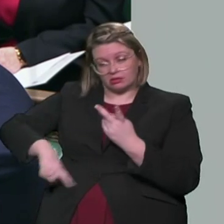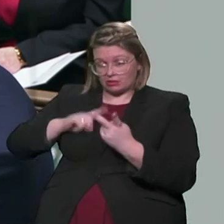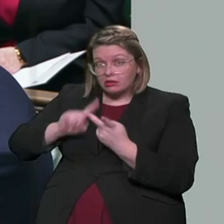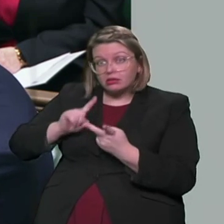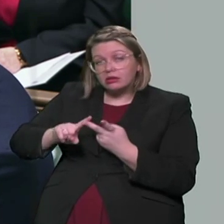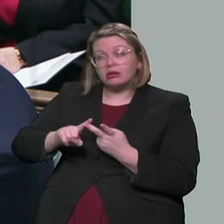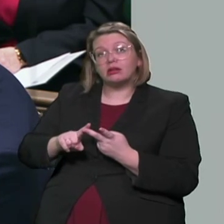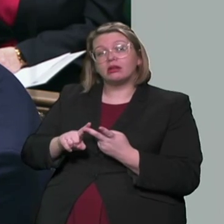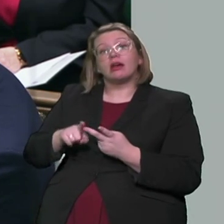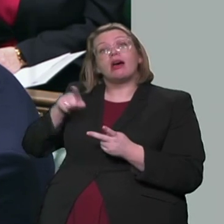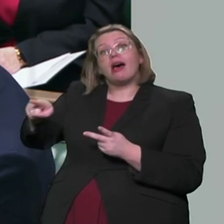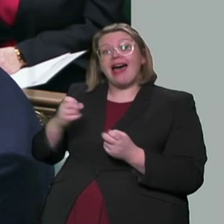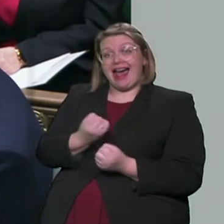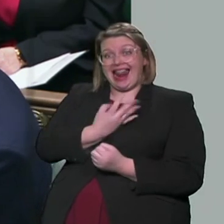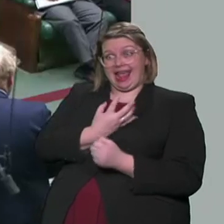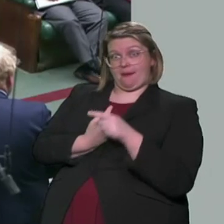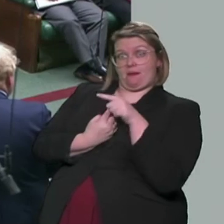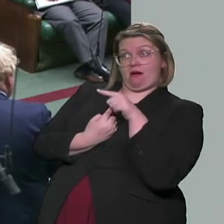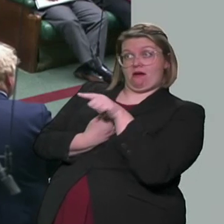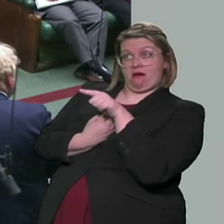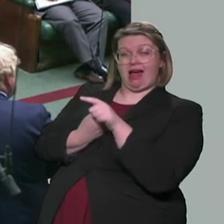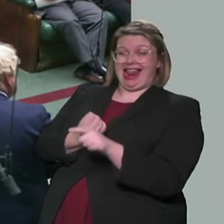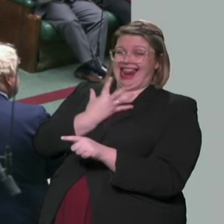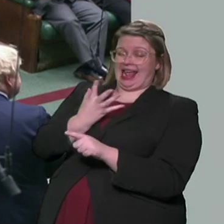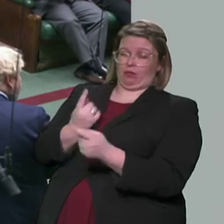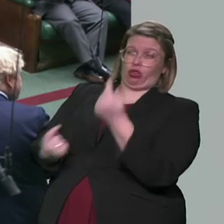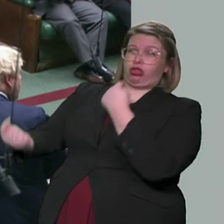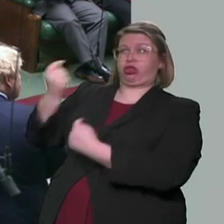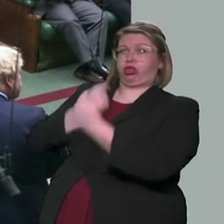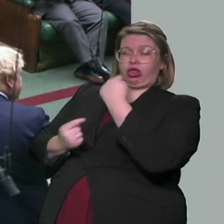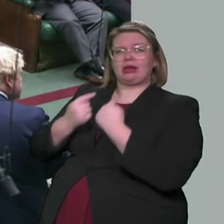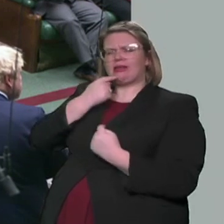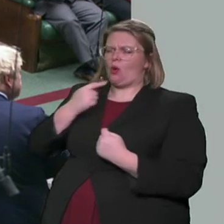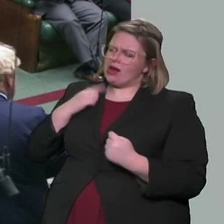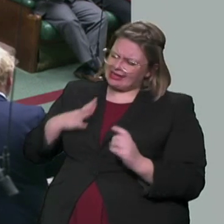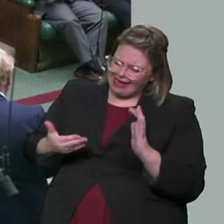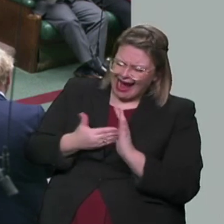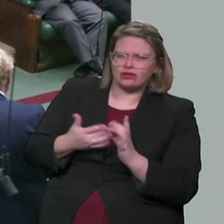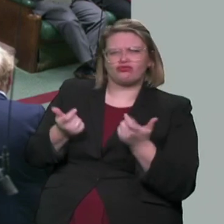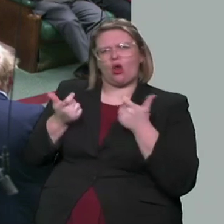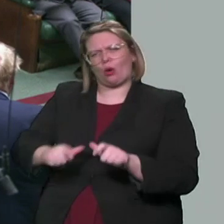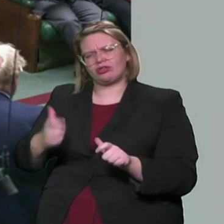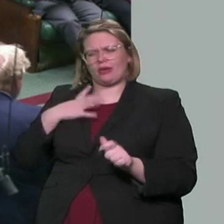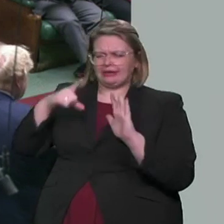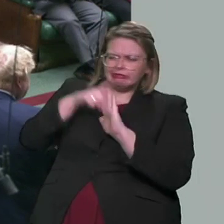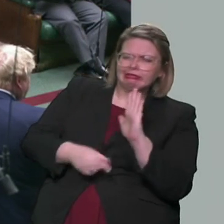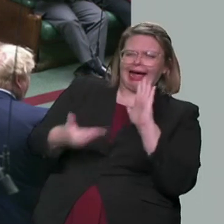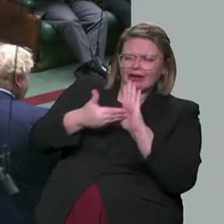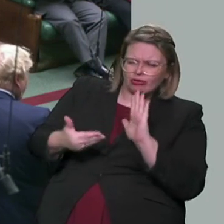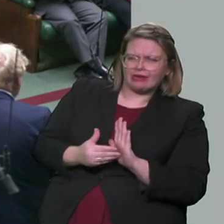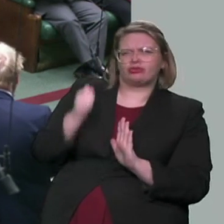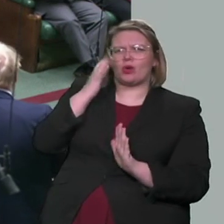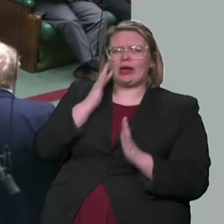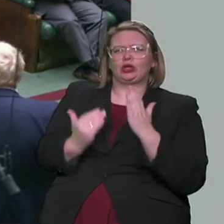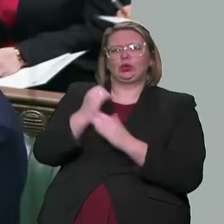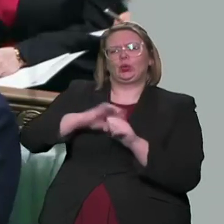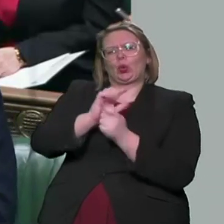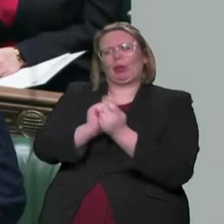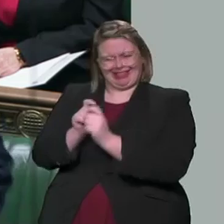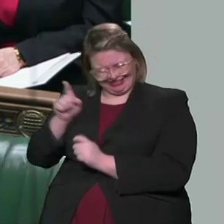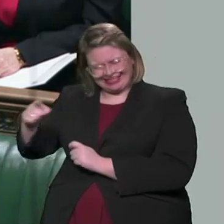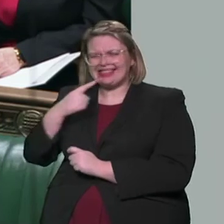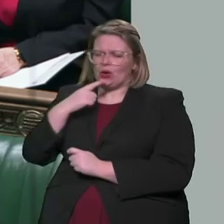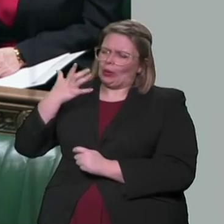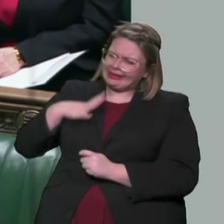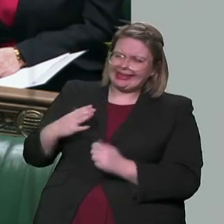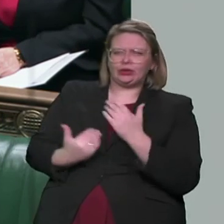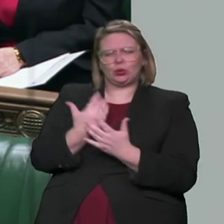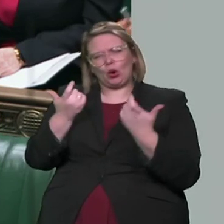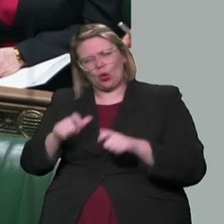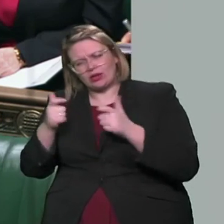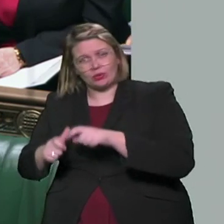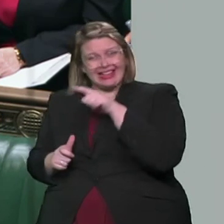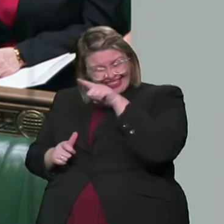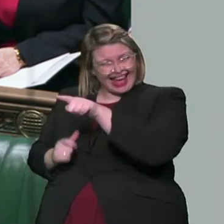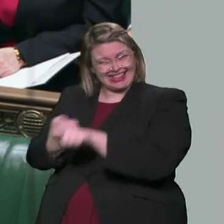Members on their Front Bench chorused that we needed tougher restrictions as we came into omicron and said that we needed a road map for lockdown.